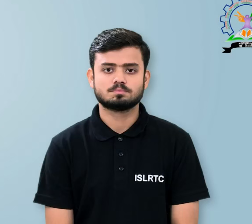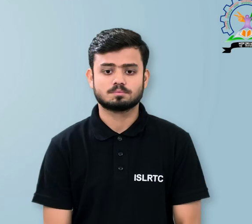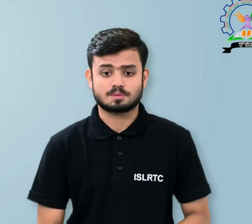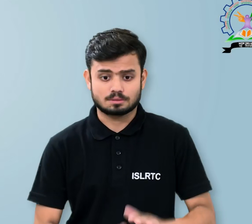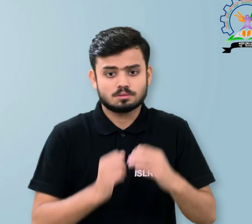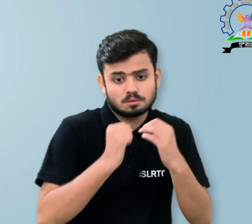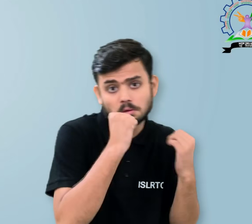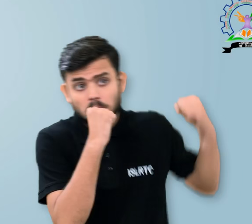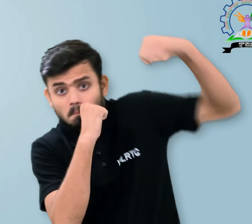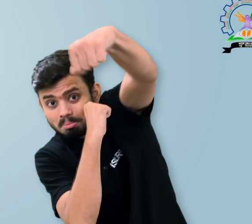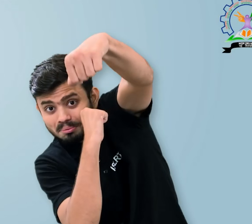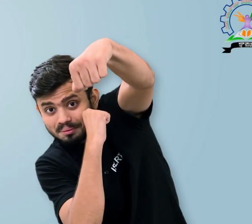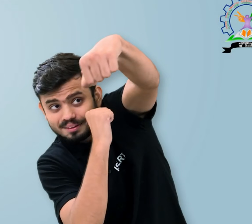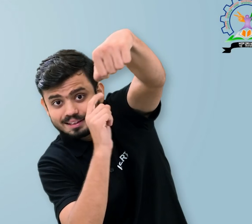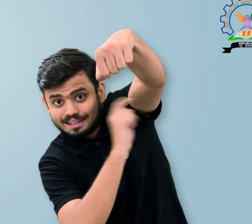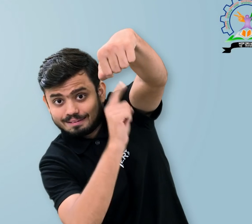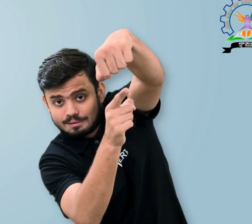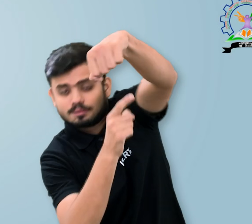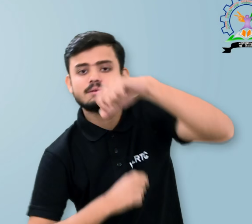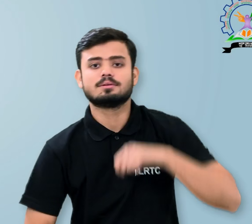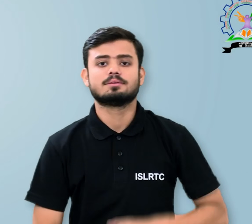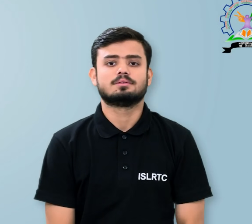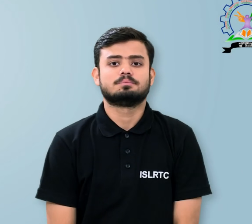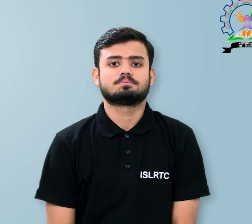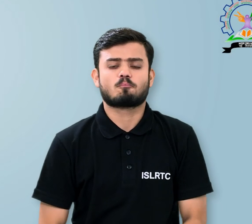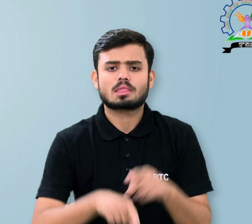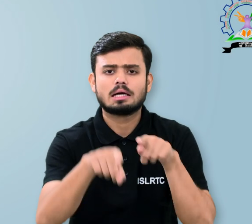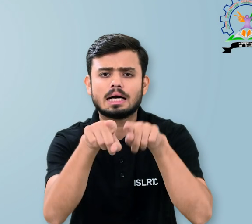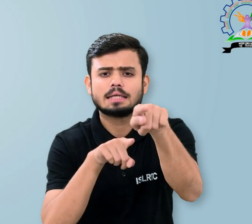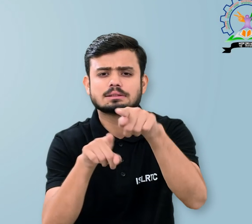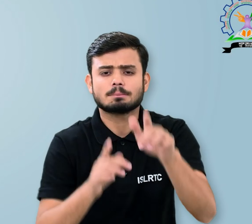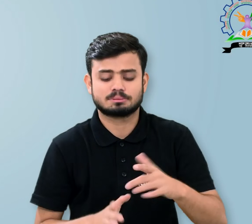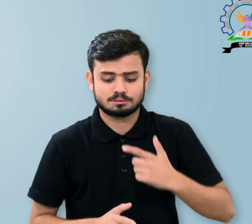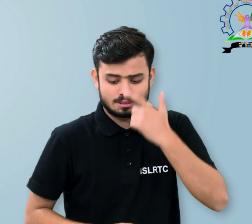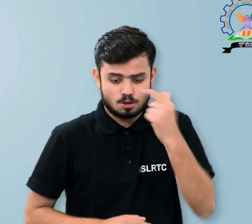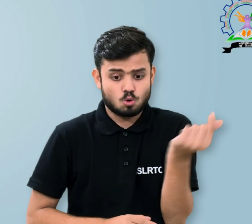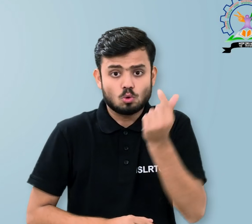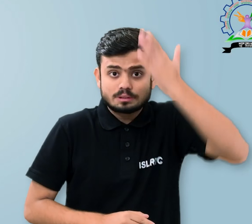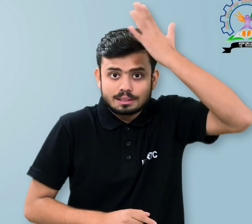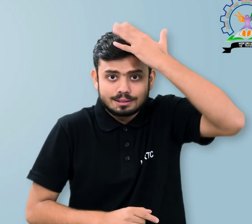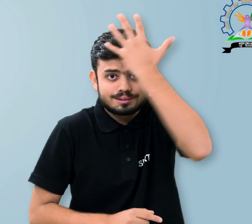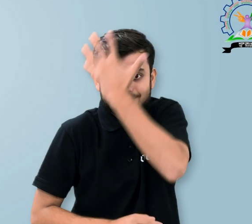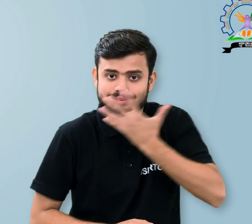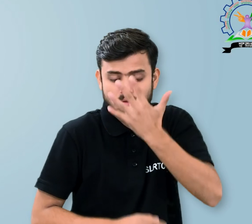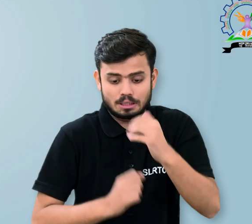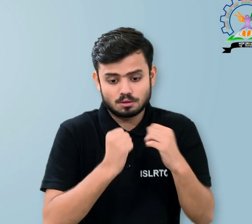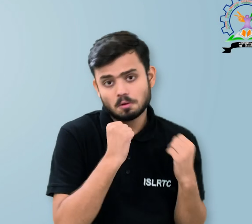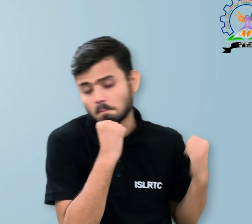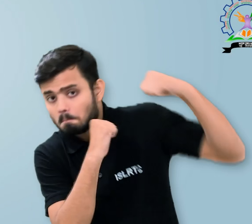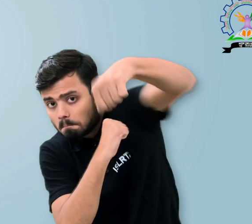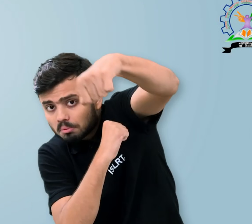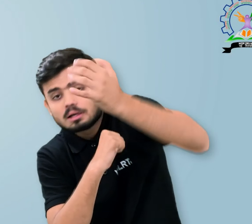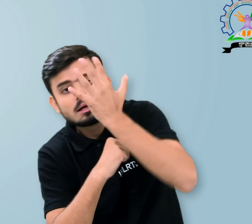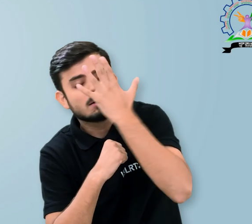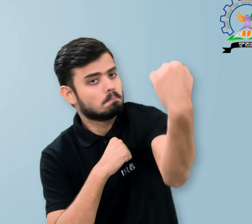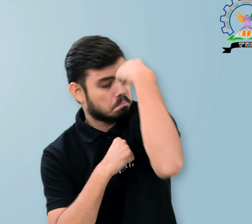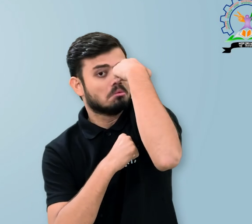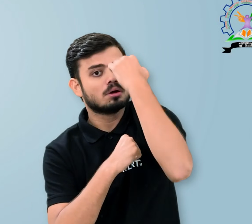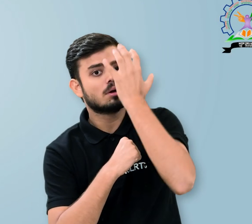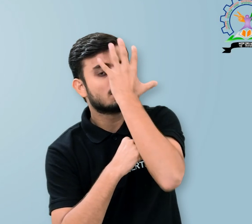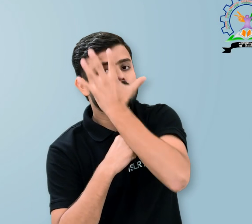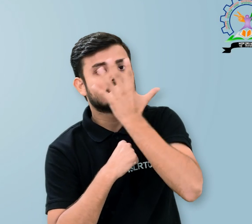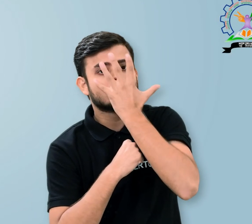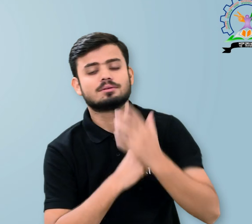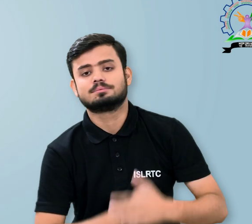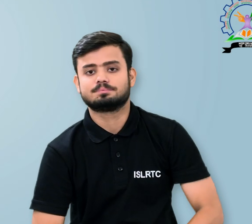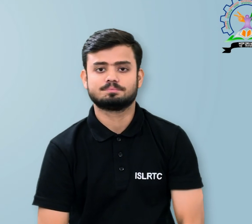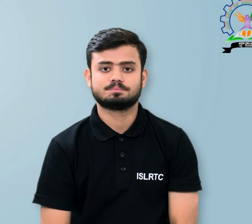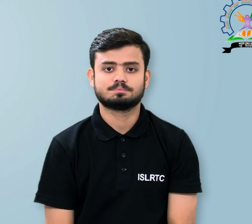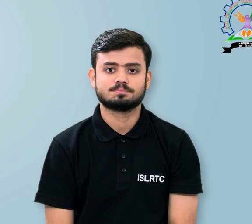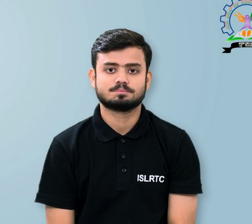Overhand An overhand punch is a semi-circular, vertical punch thrown with the rear hand.